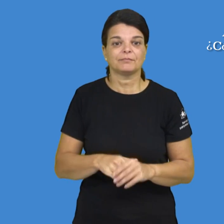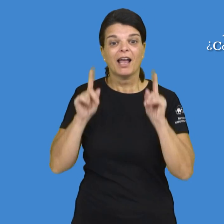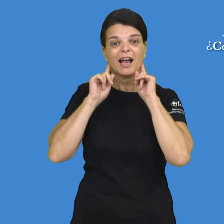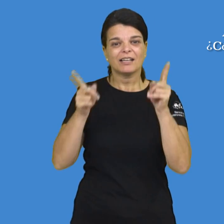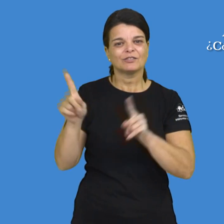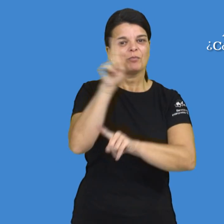caso